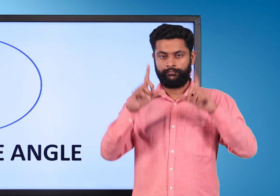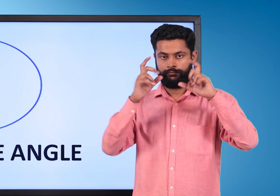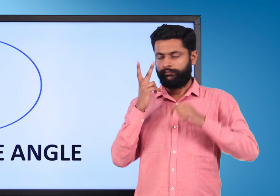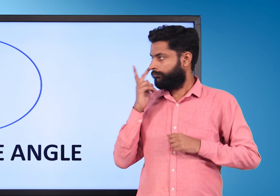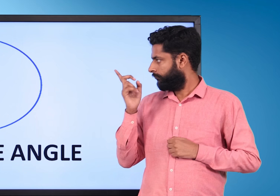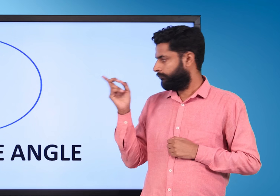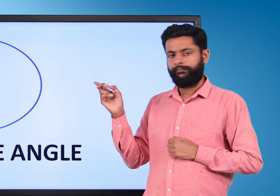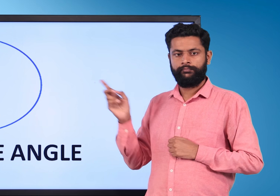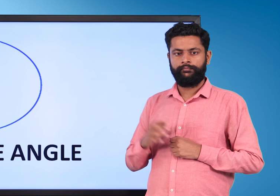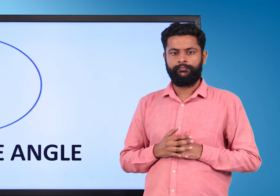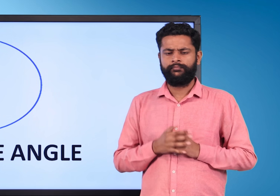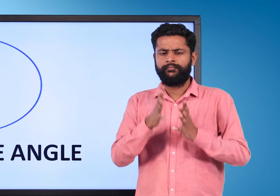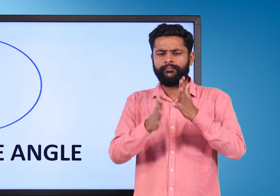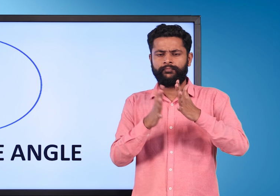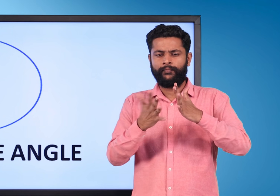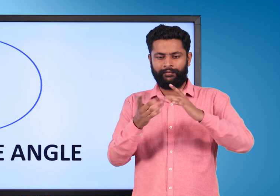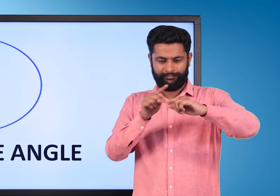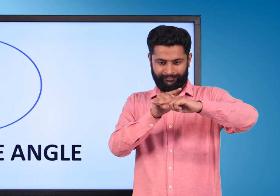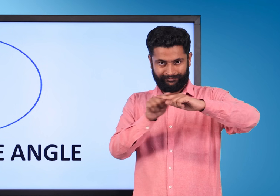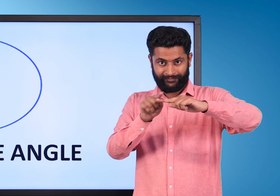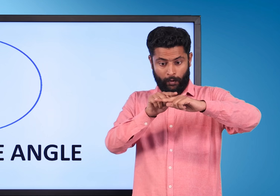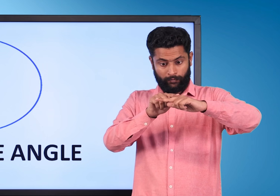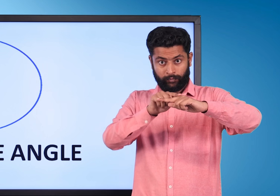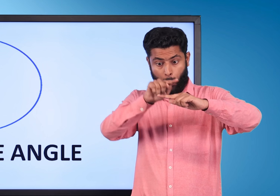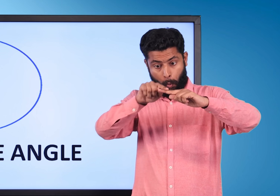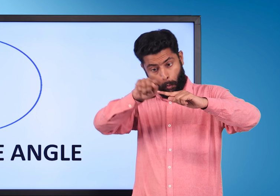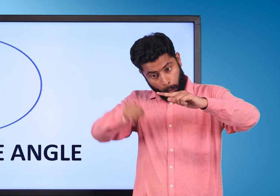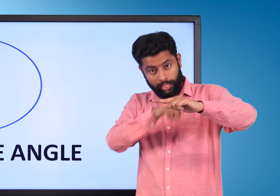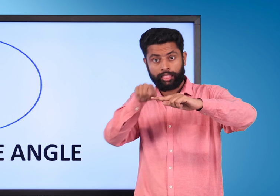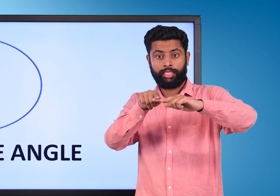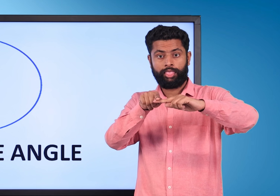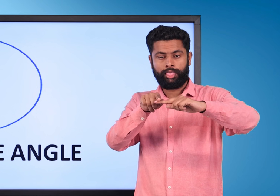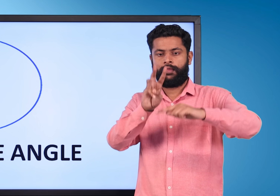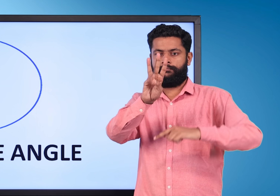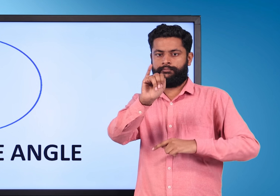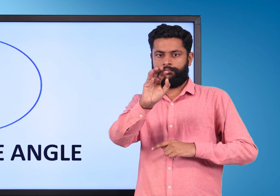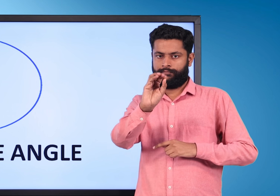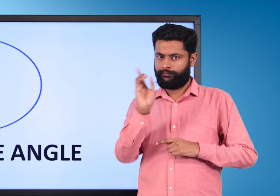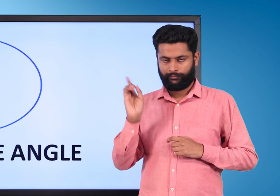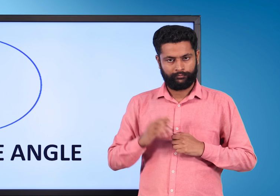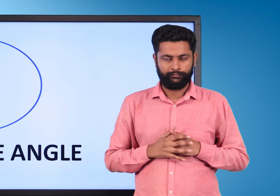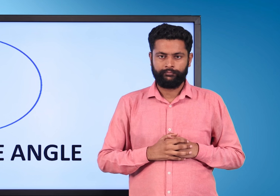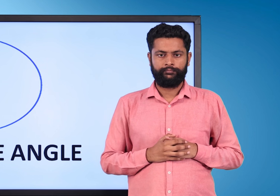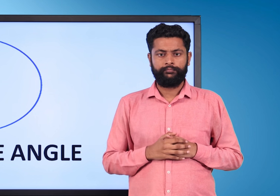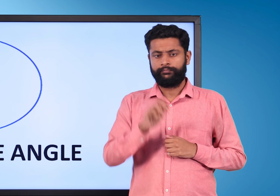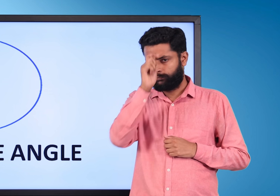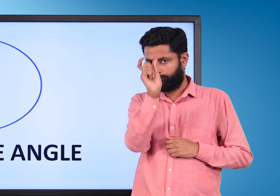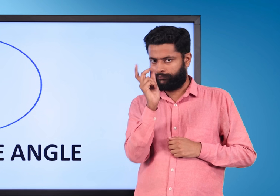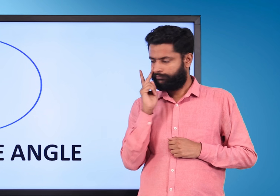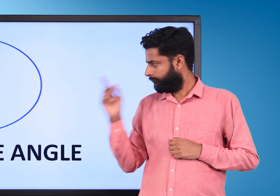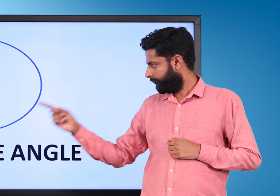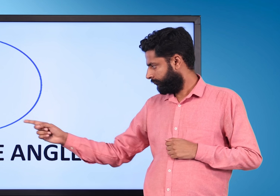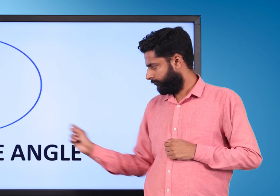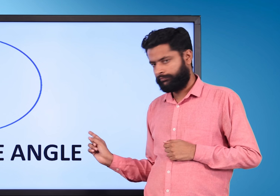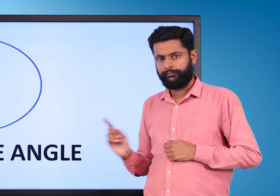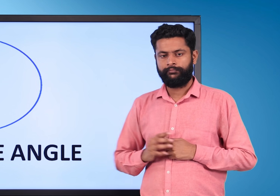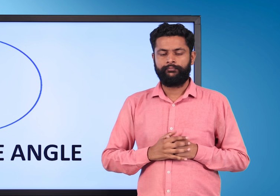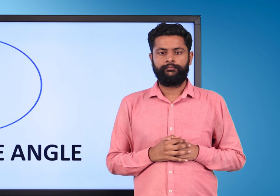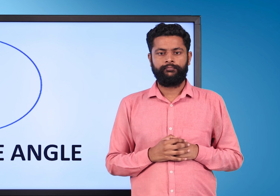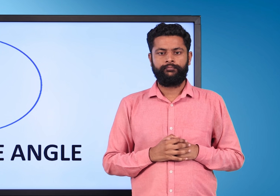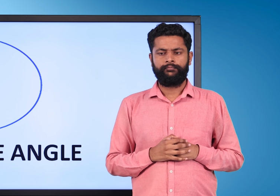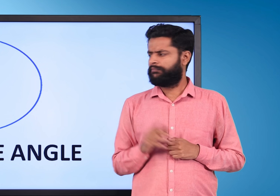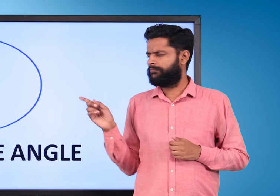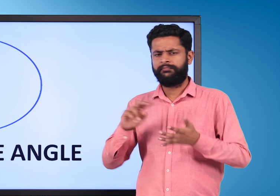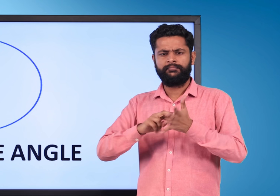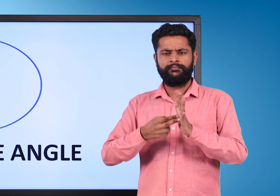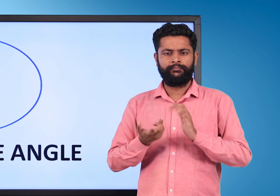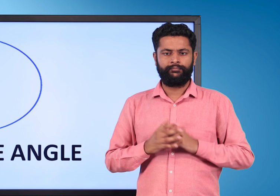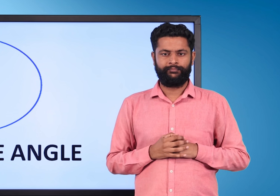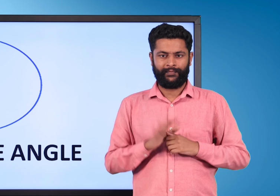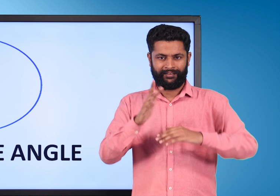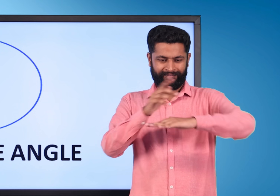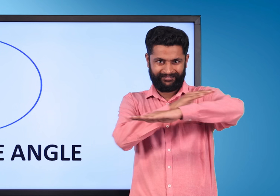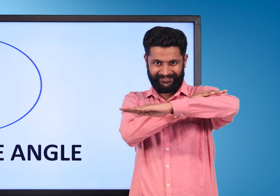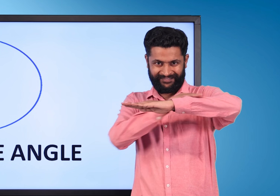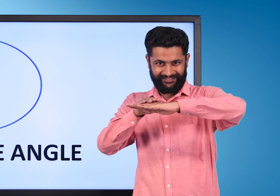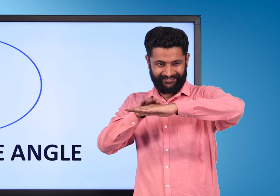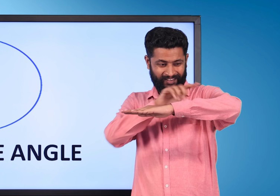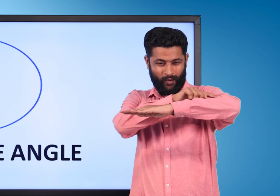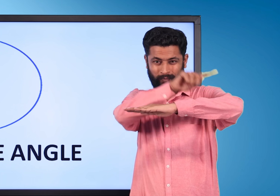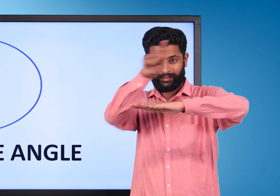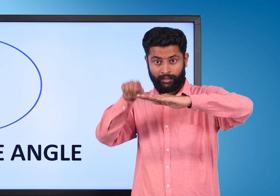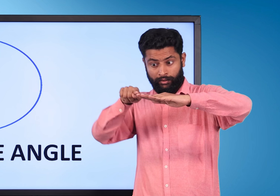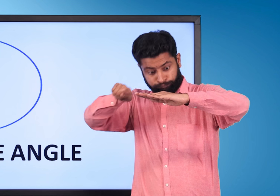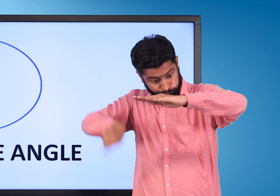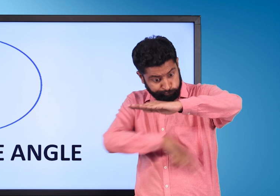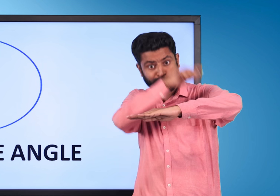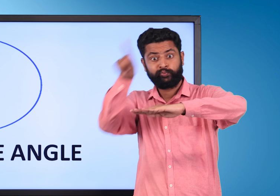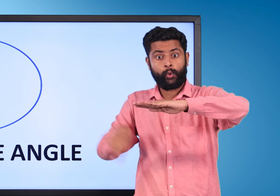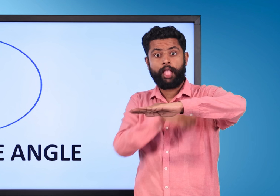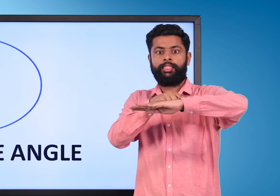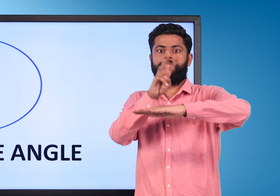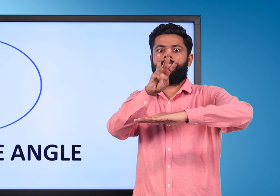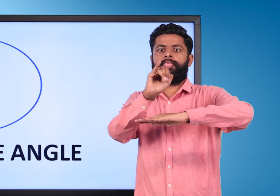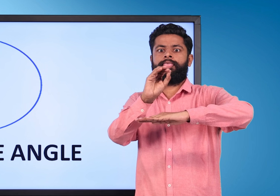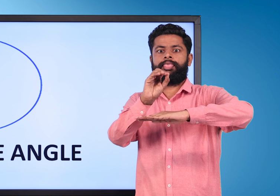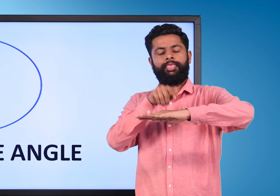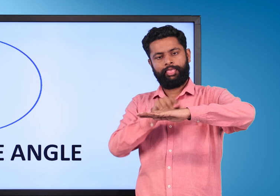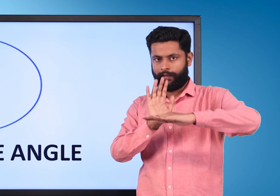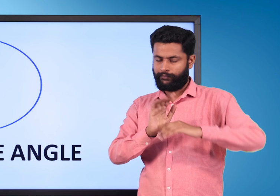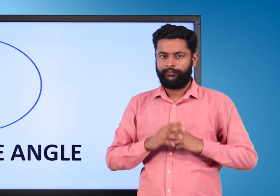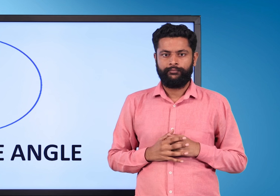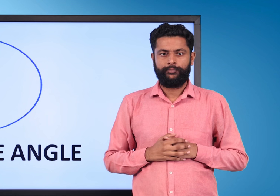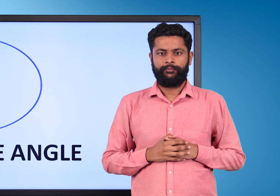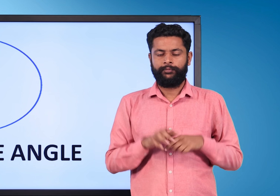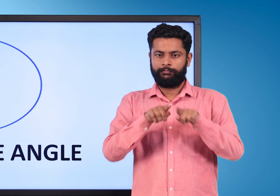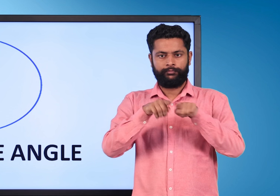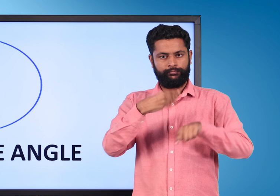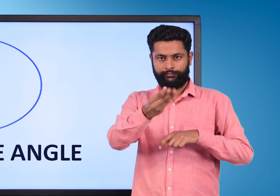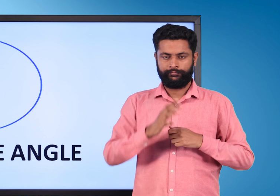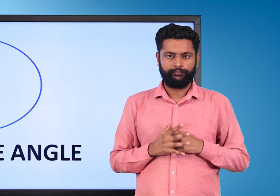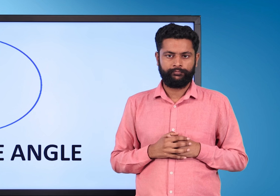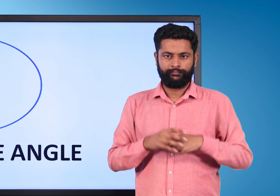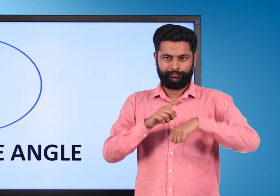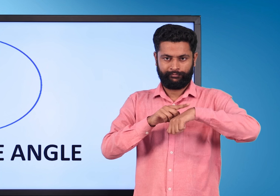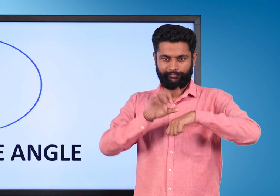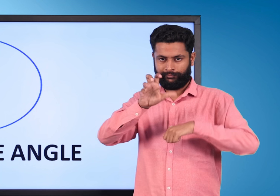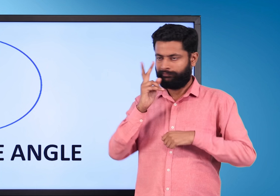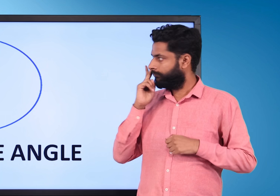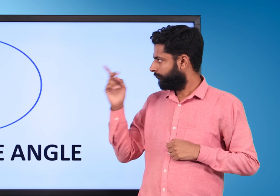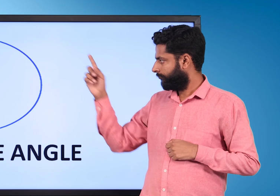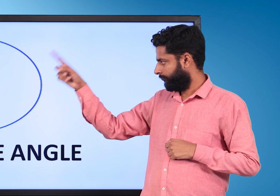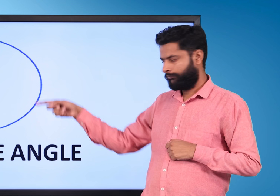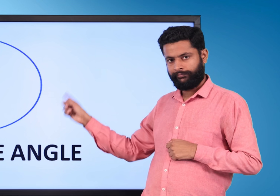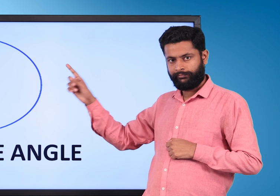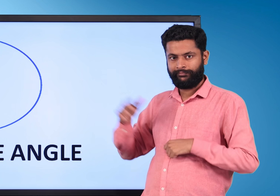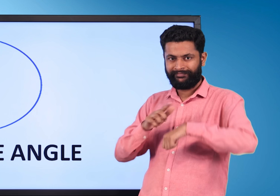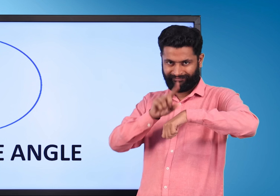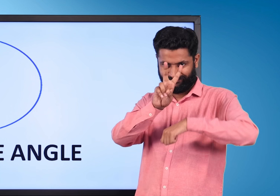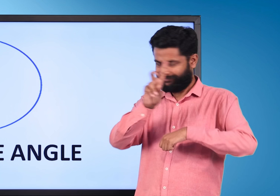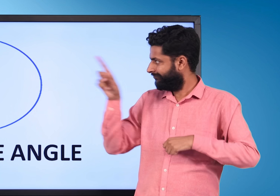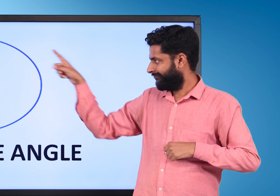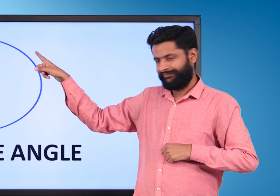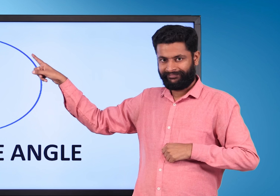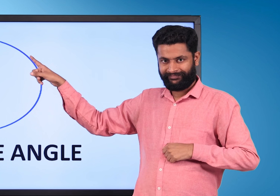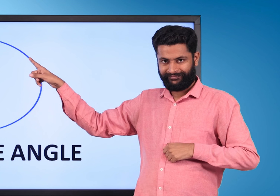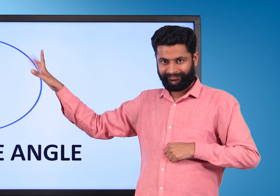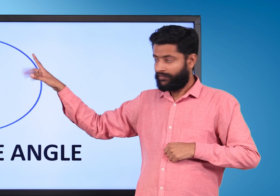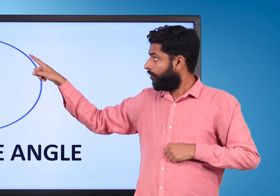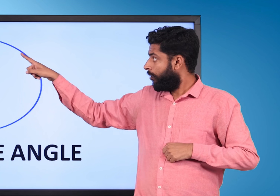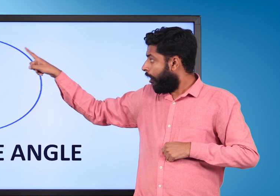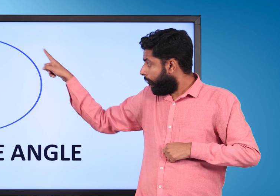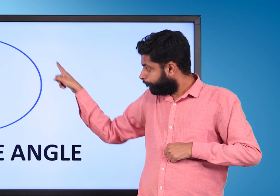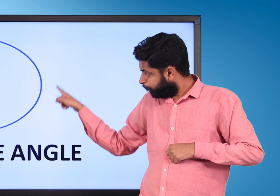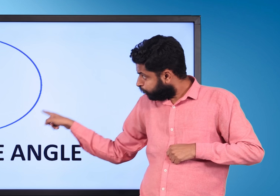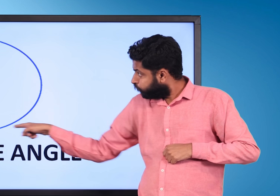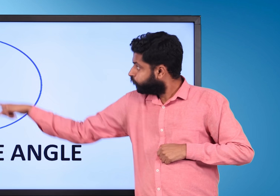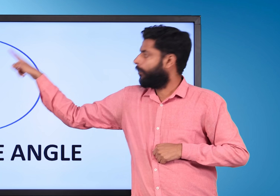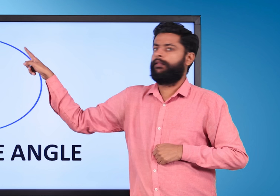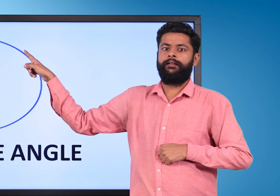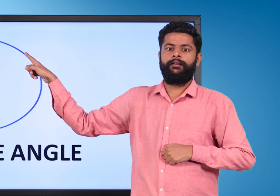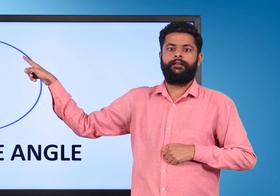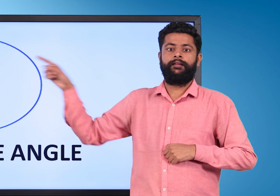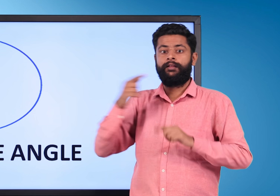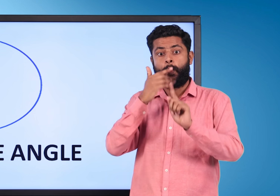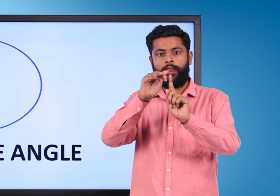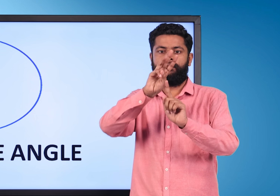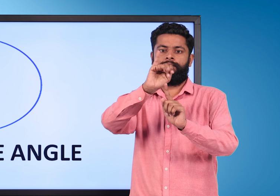This sign means complete angle. A complete angle refers to a complete revolution, i.e. 360 degrees. For example, in a clock, when the hand moves starts at 12 and goes round until it again reaches 12,